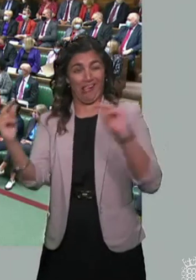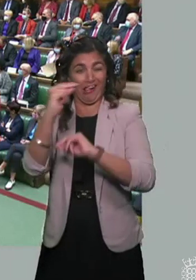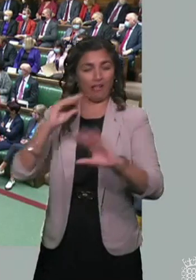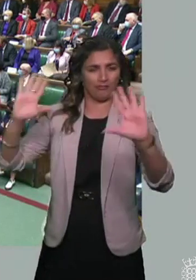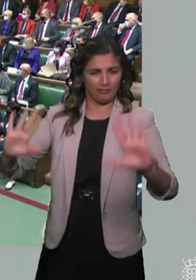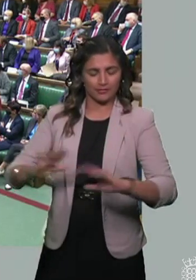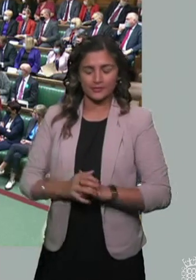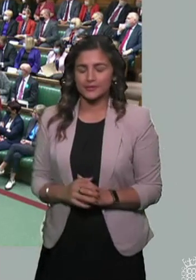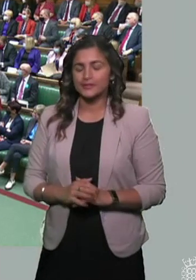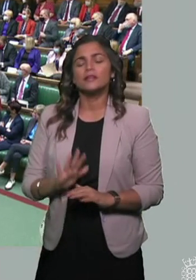Just like the old days.